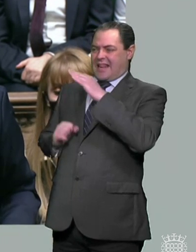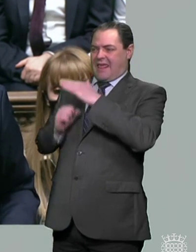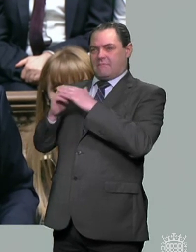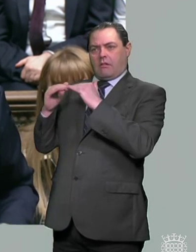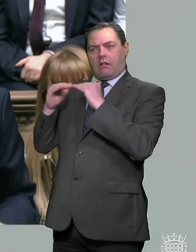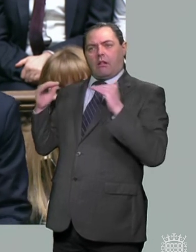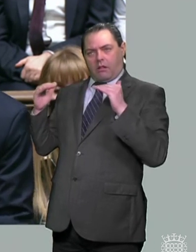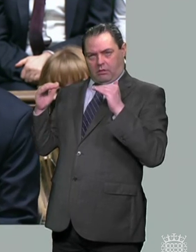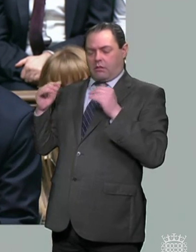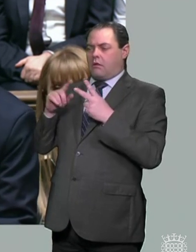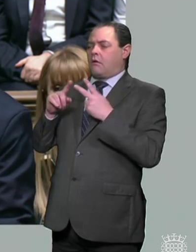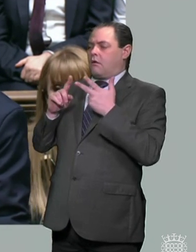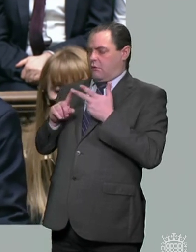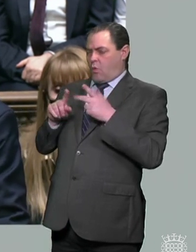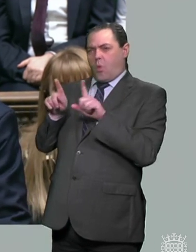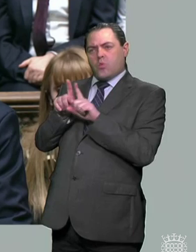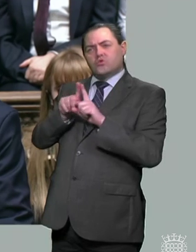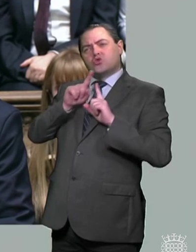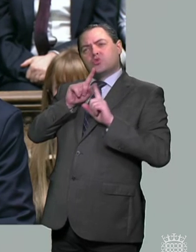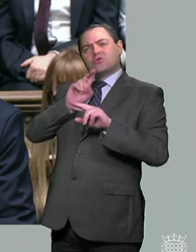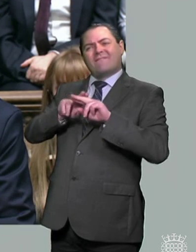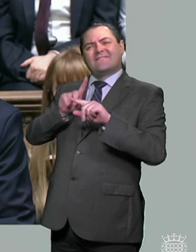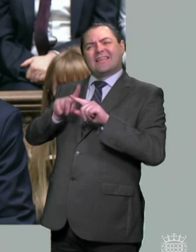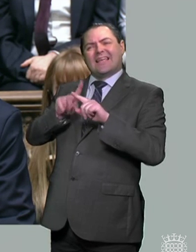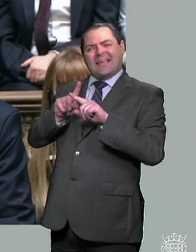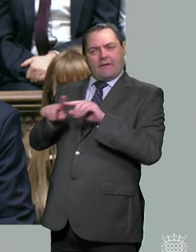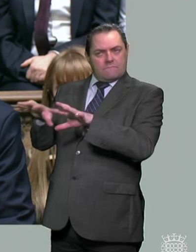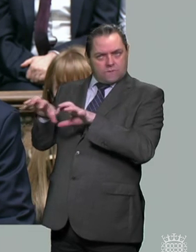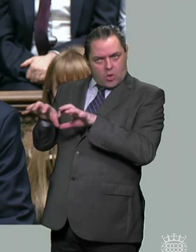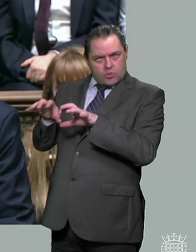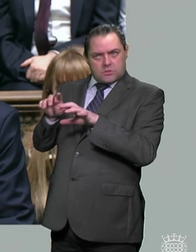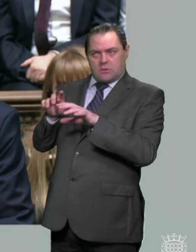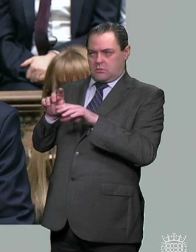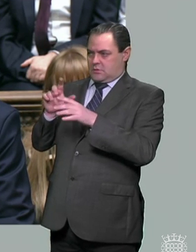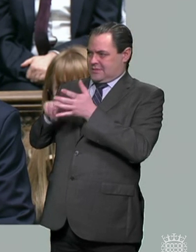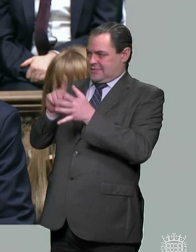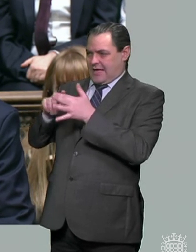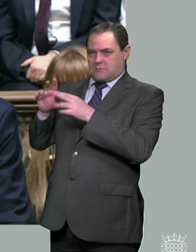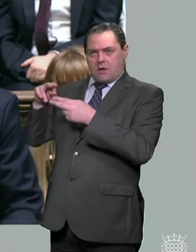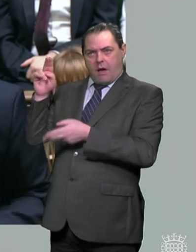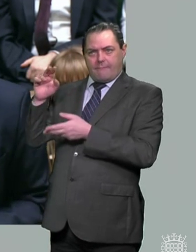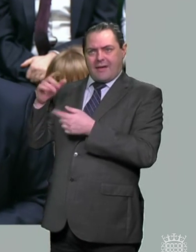The threshold for tuition fees frozen—a stealth tax on working people.